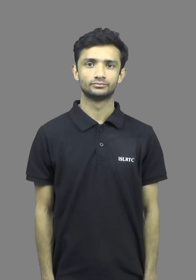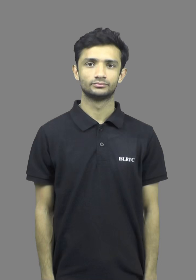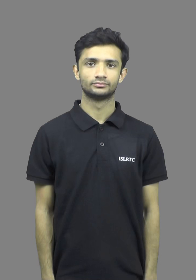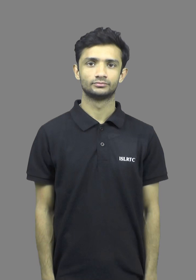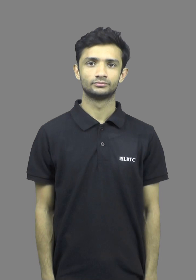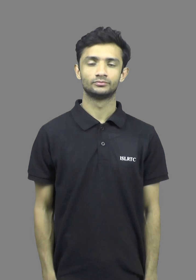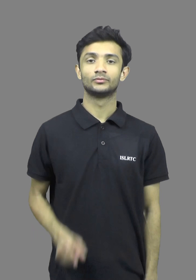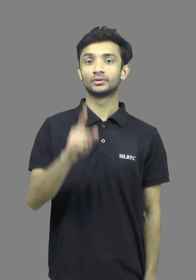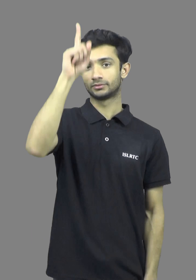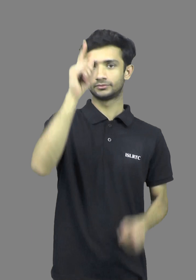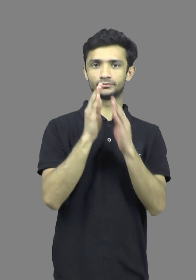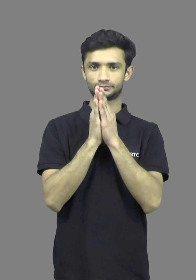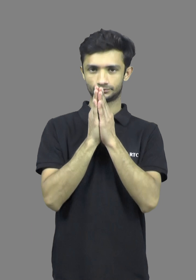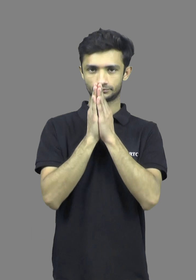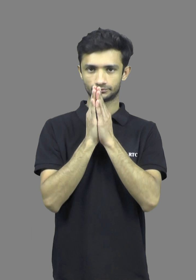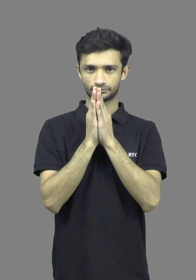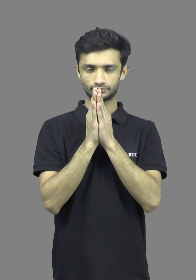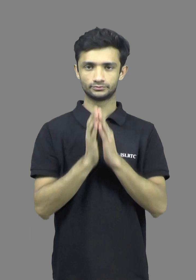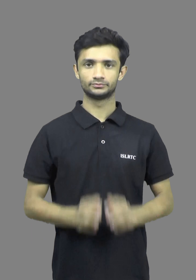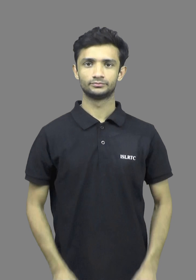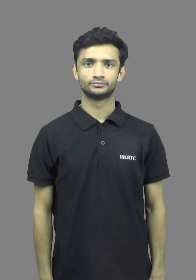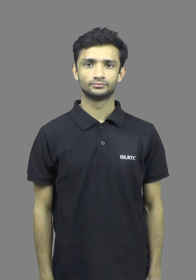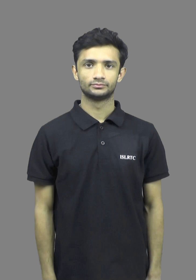God